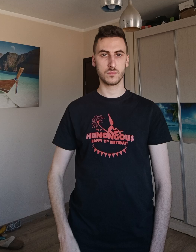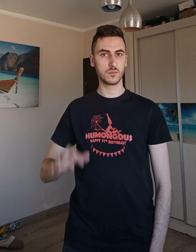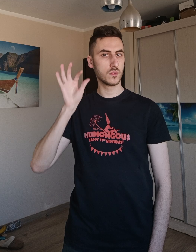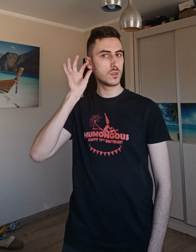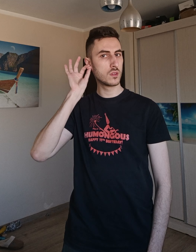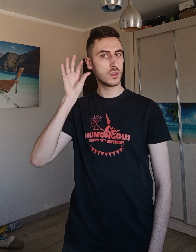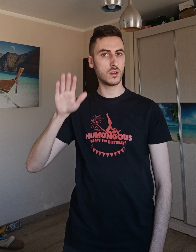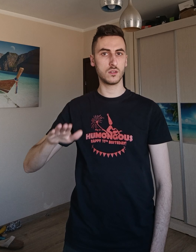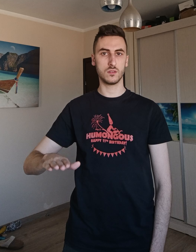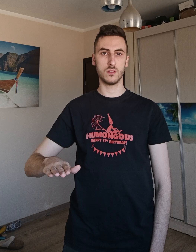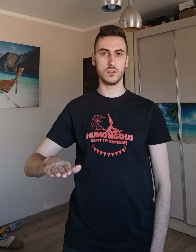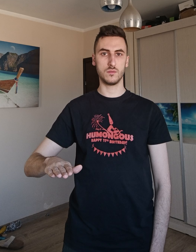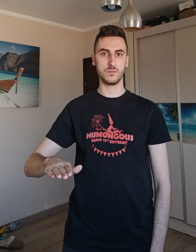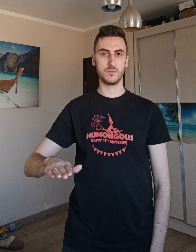ילדה